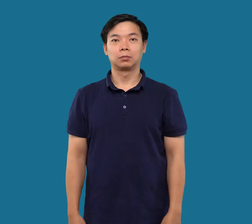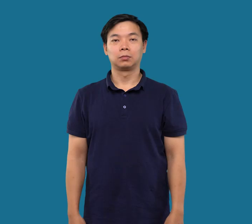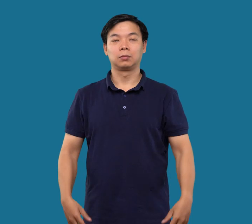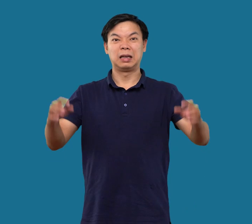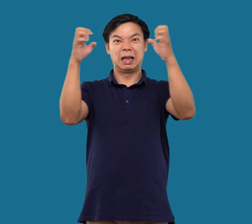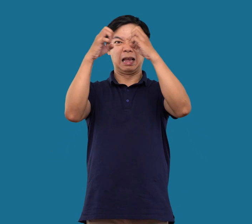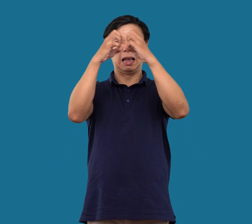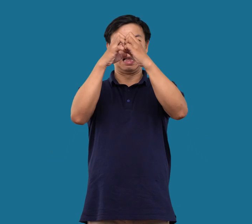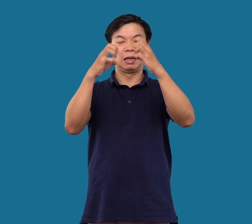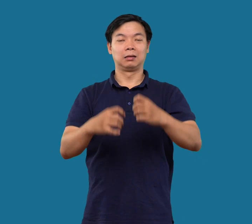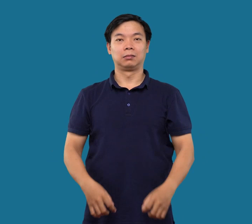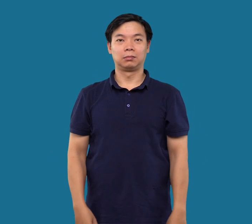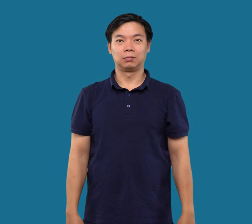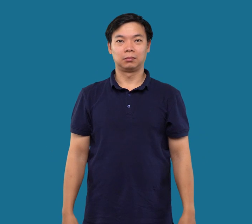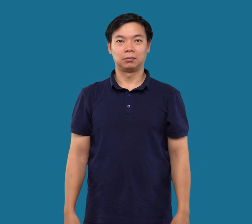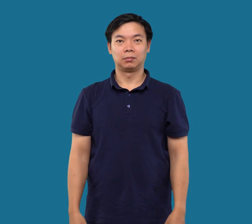va chạm